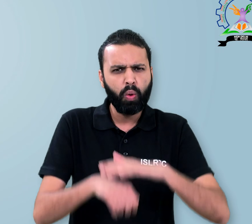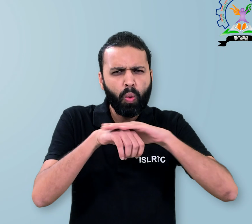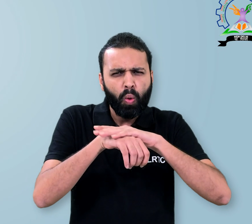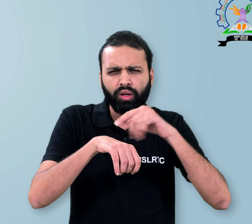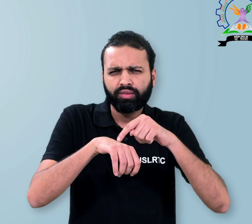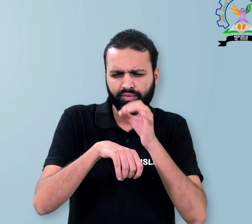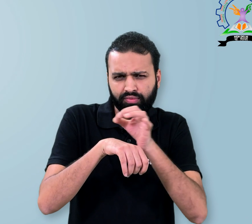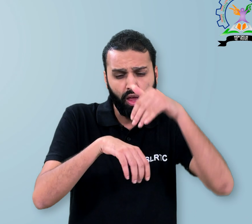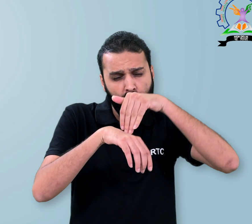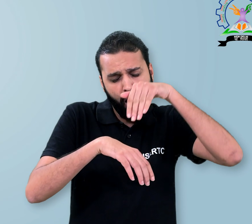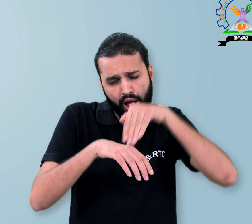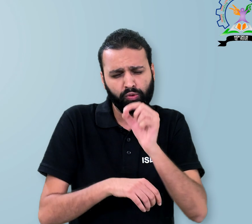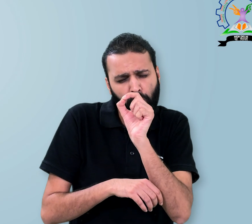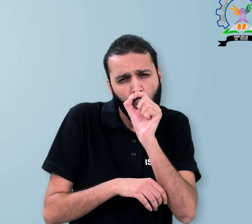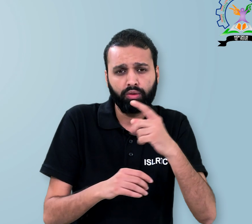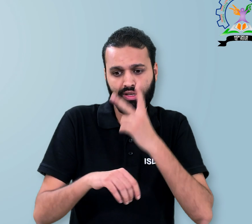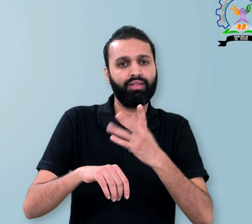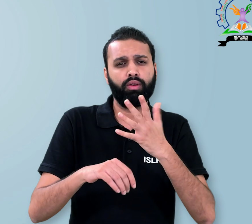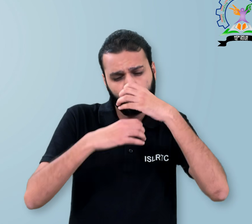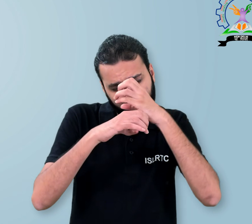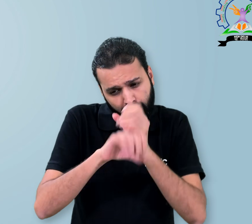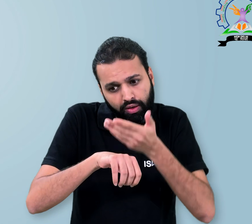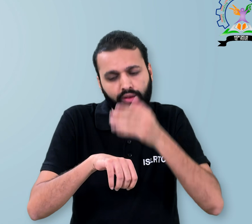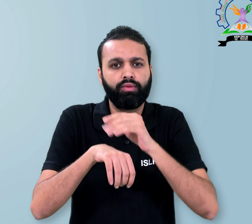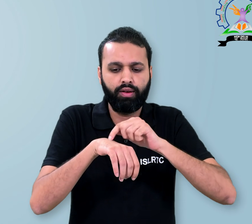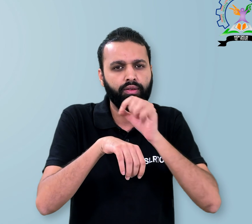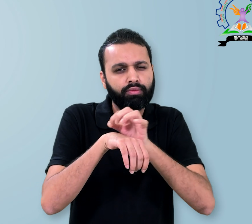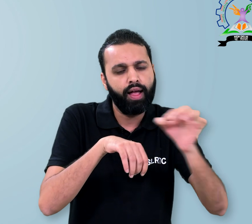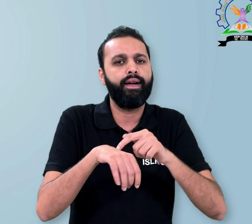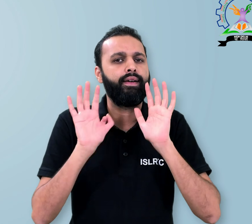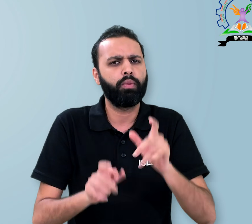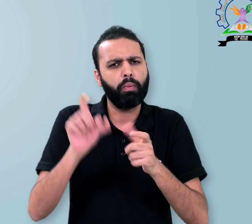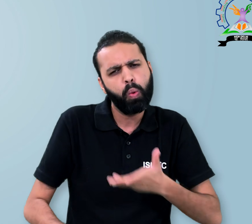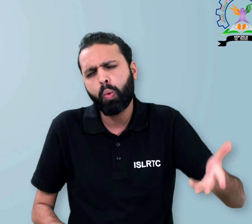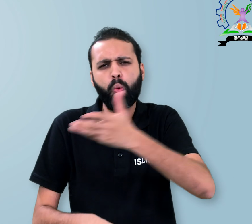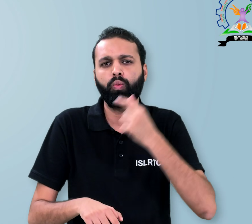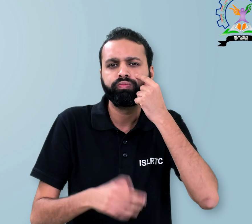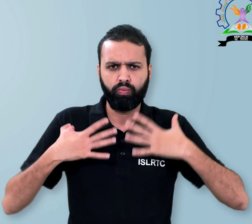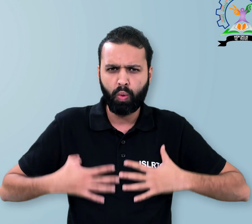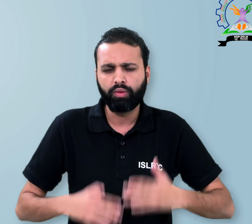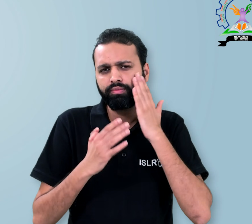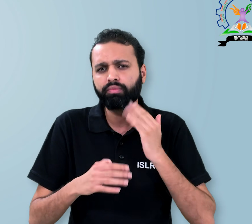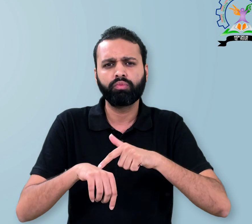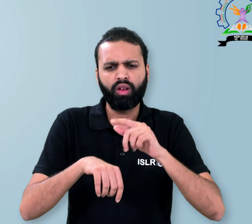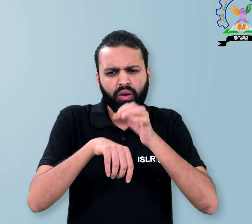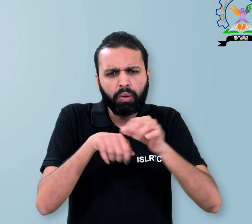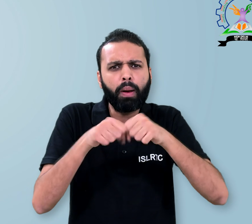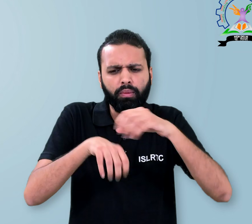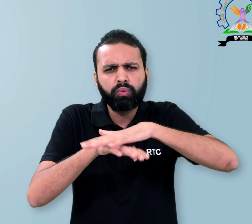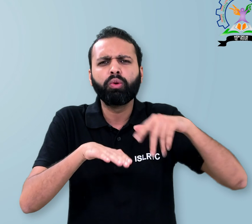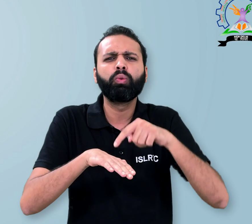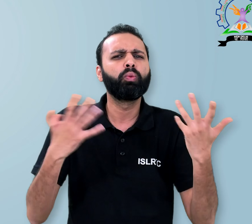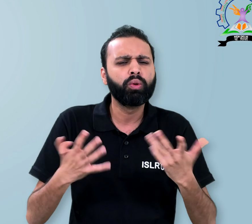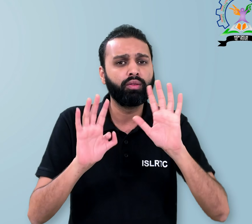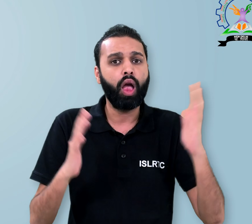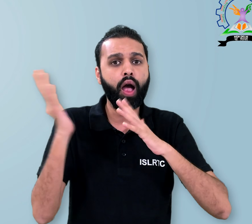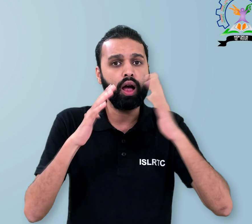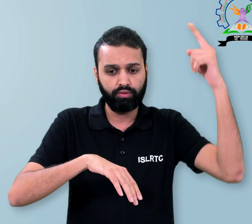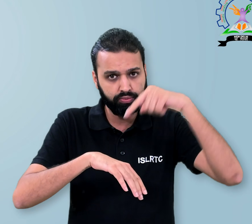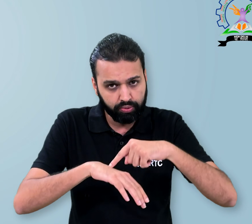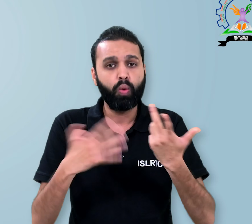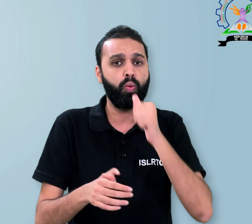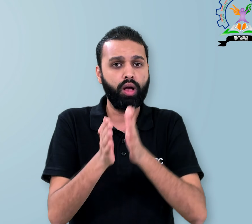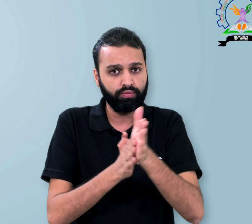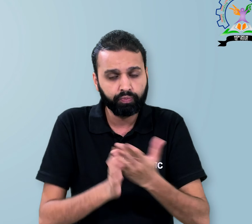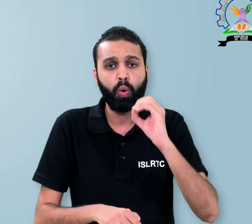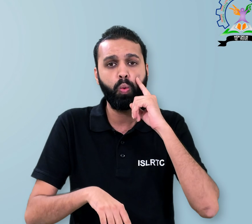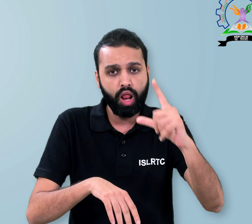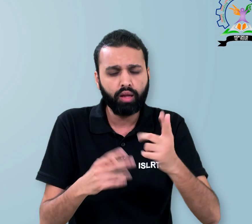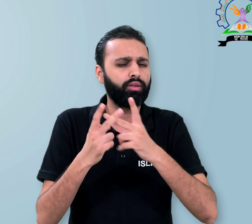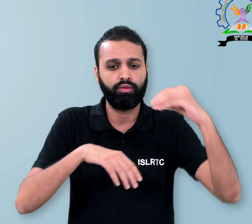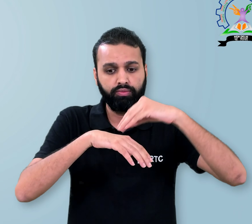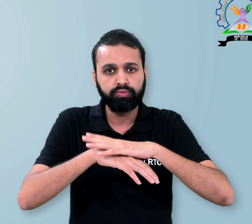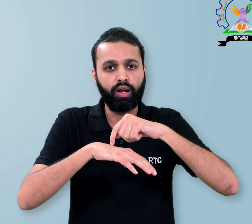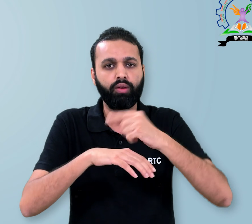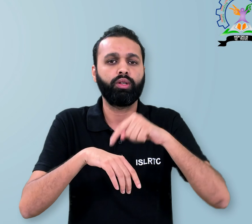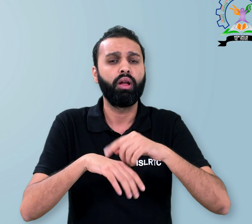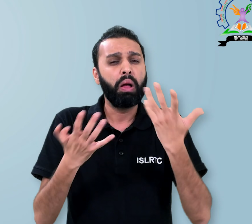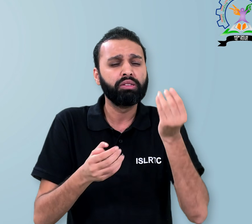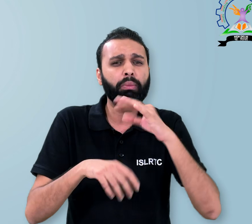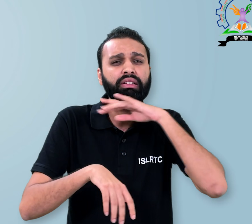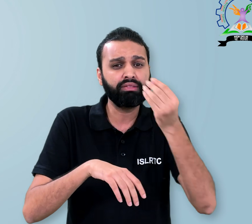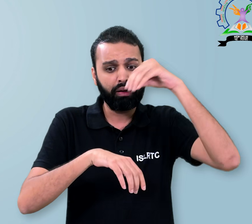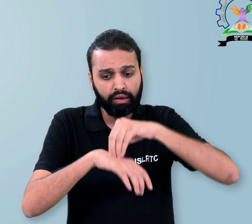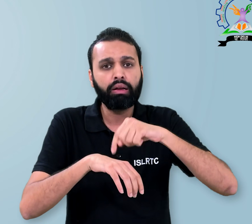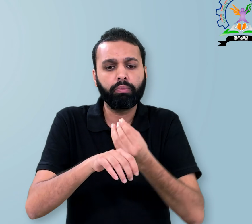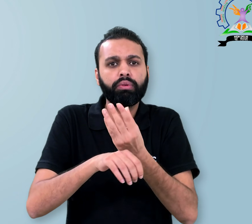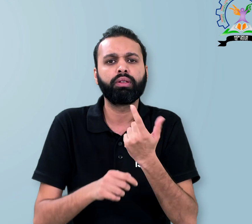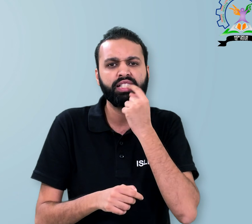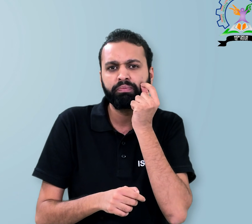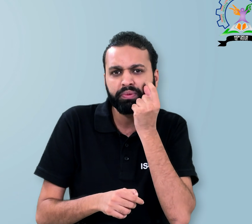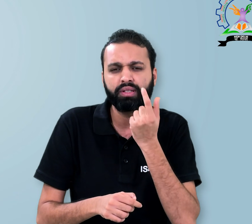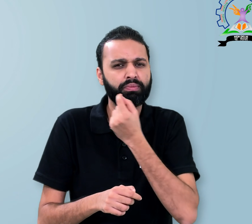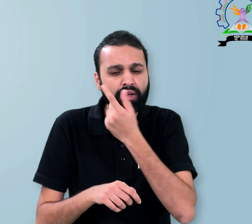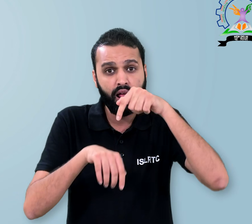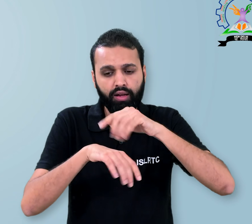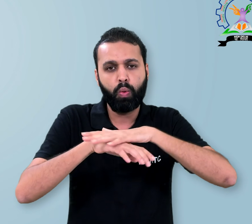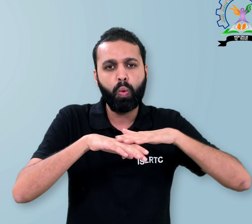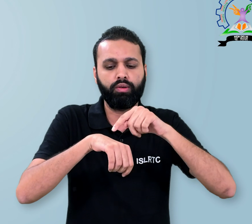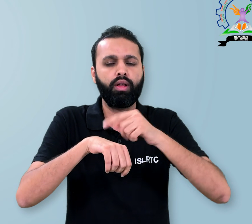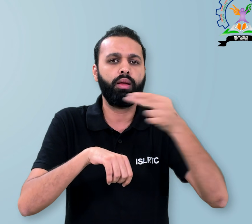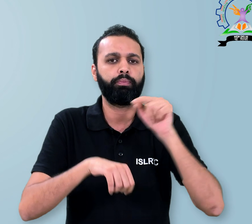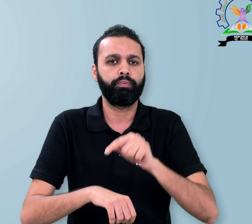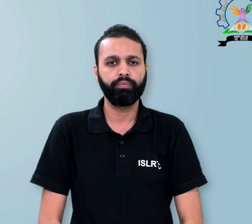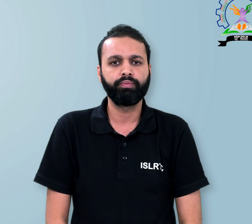A tiny opening in a surface, especially the skin or integument of an organism, through which gases, liquids, or microscopic particles may pass.